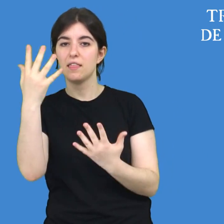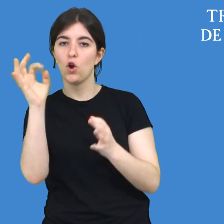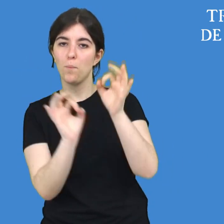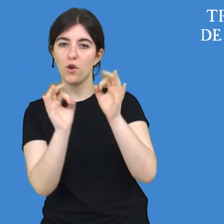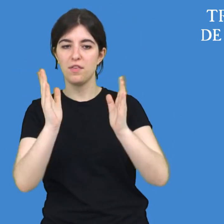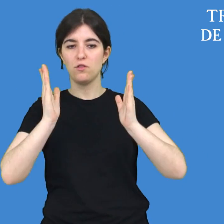porcentaje